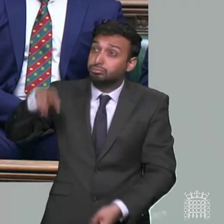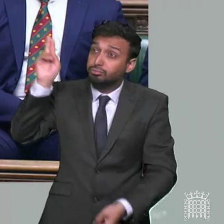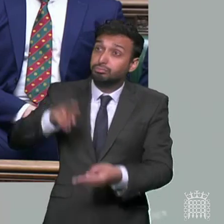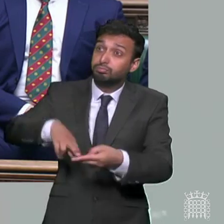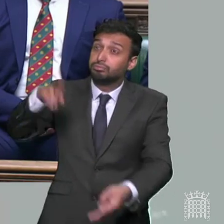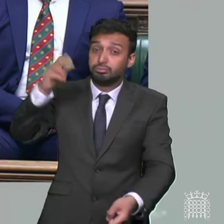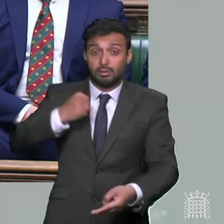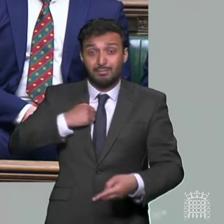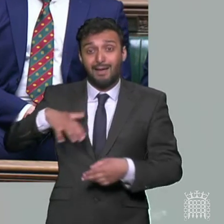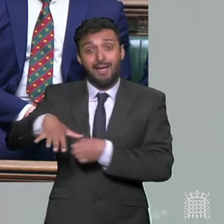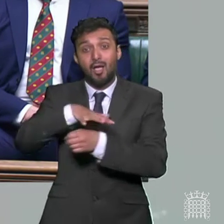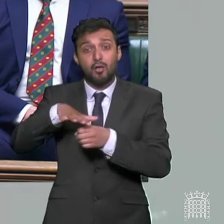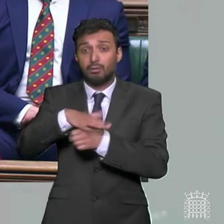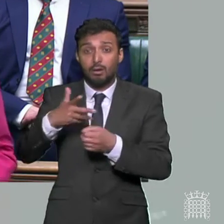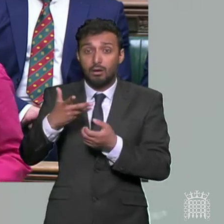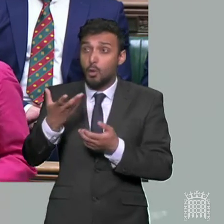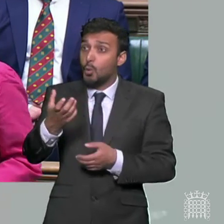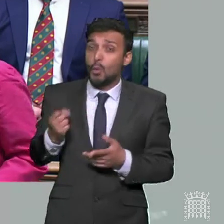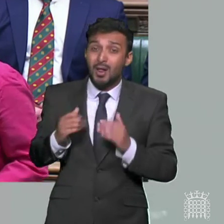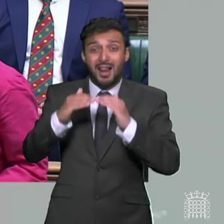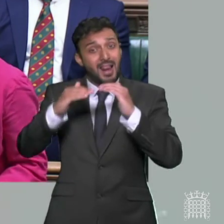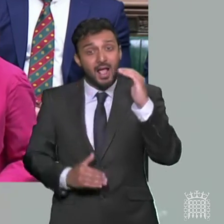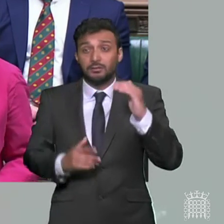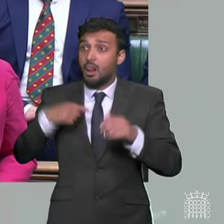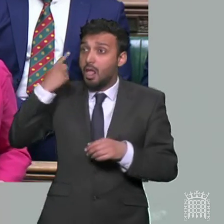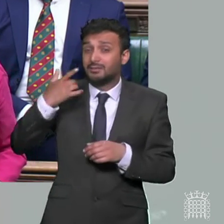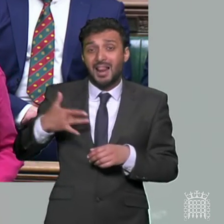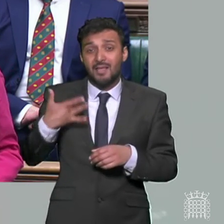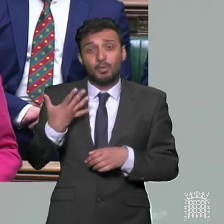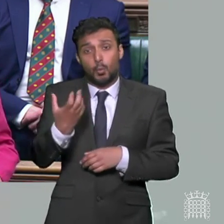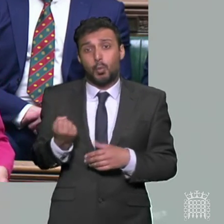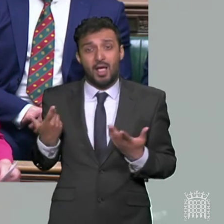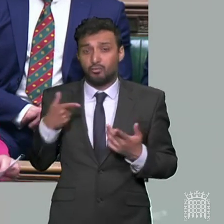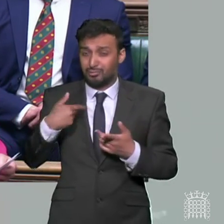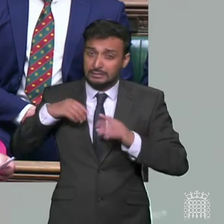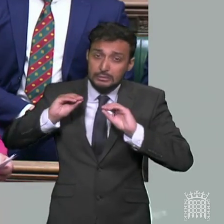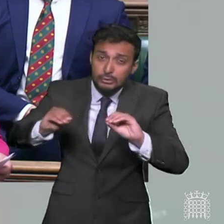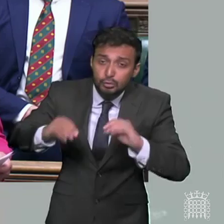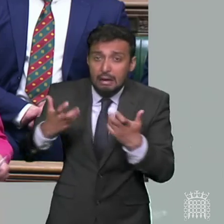They do not need to be told how to budget better, to learn how to cook or how to buy value food.